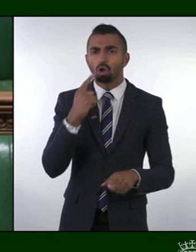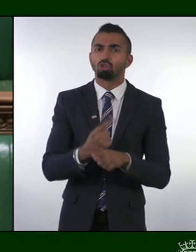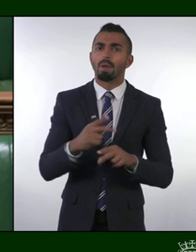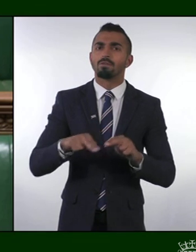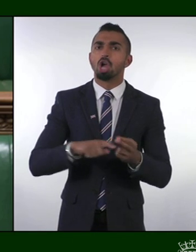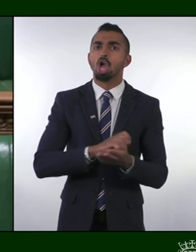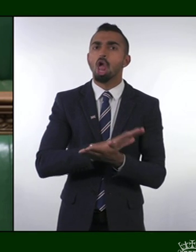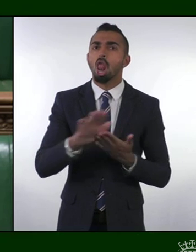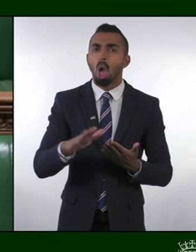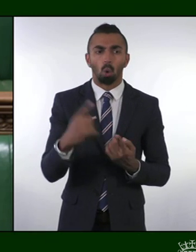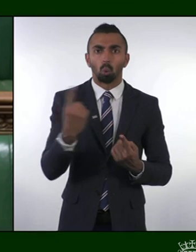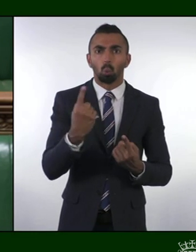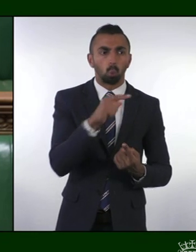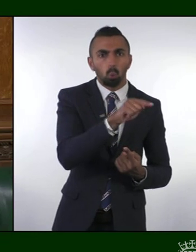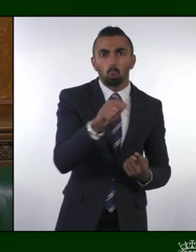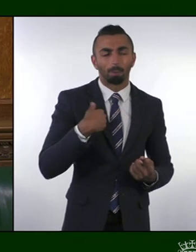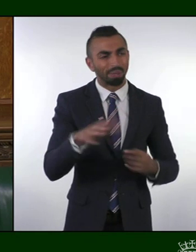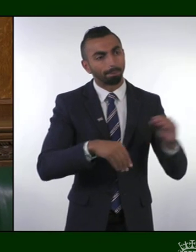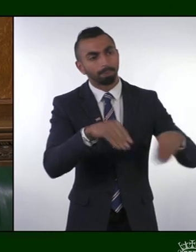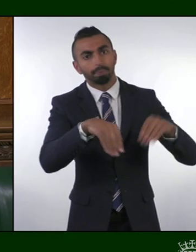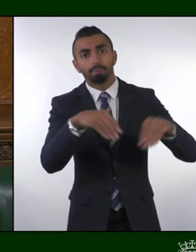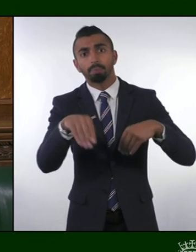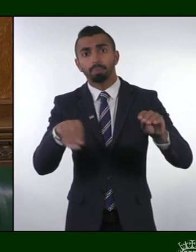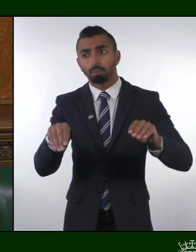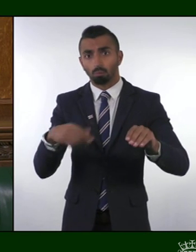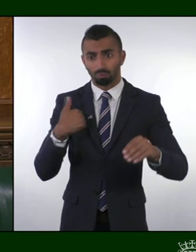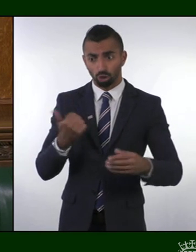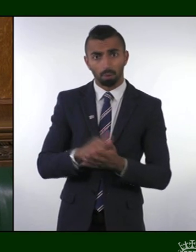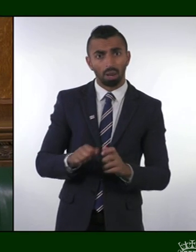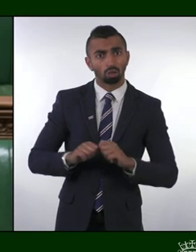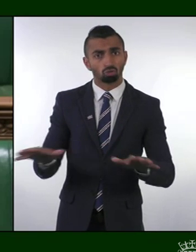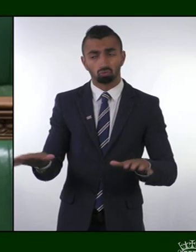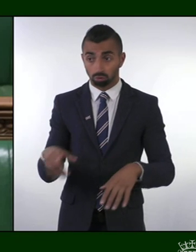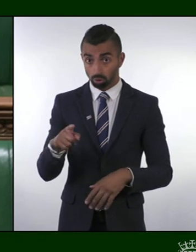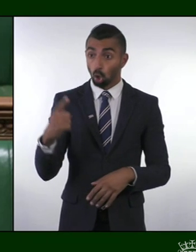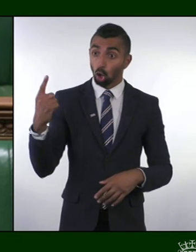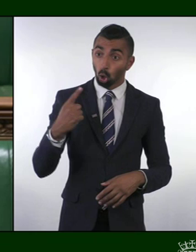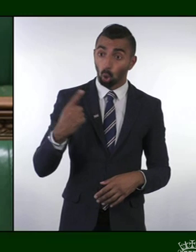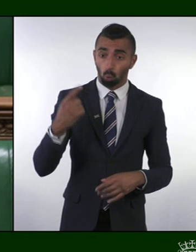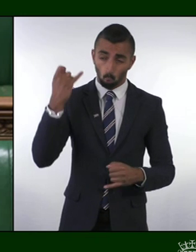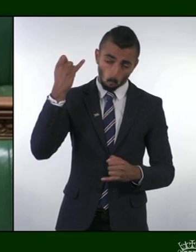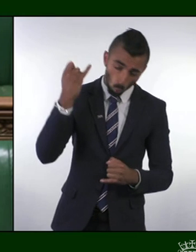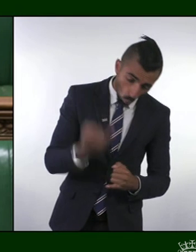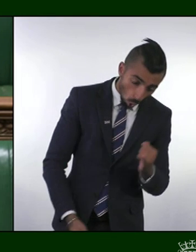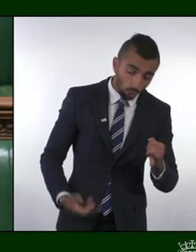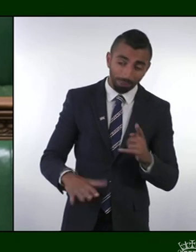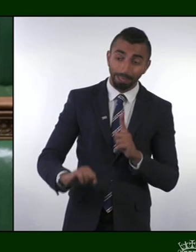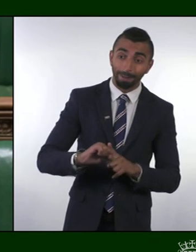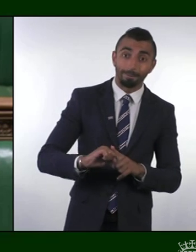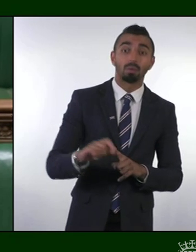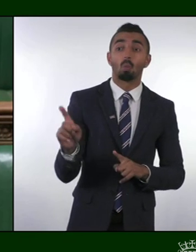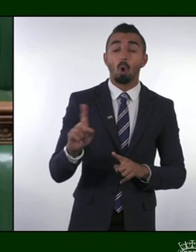One thing that comes out of that is the importance of rural and coastal communities being particularly impacted by numbers of people on furlough.